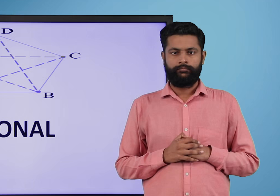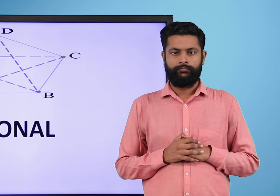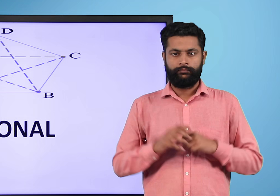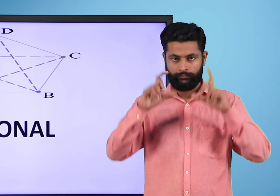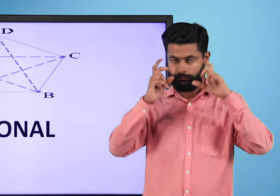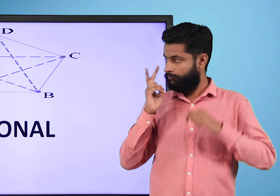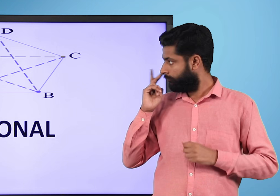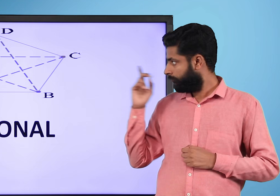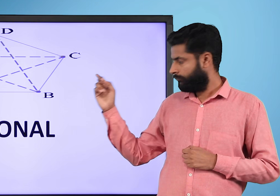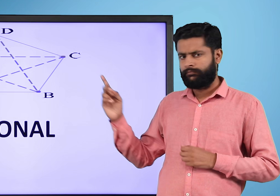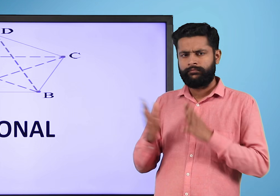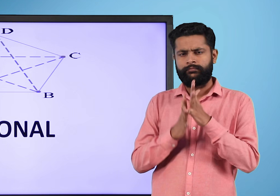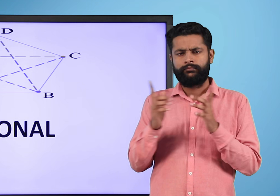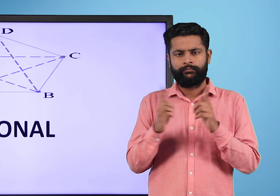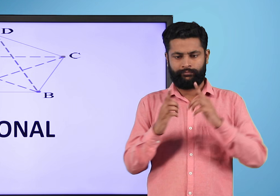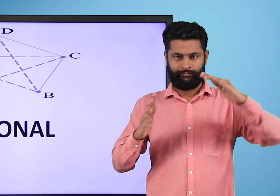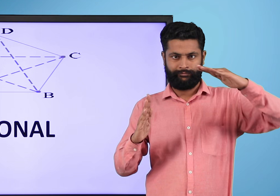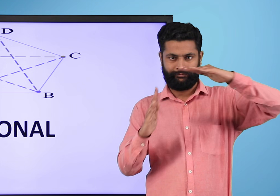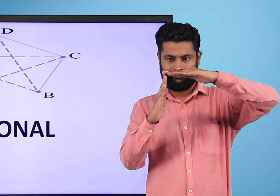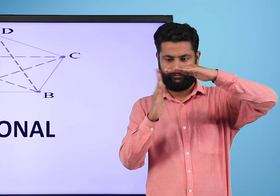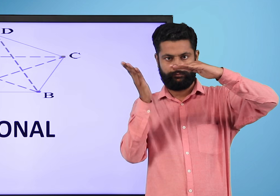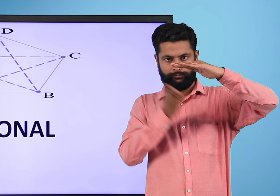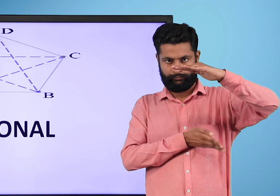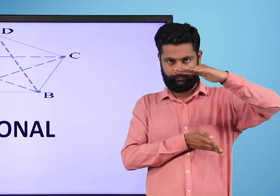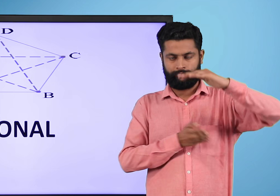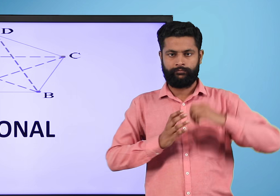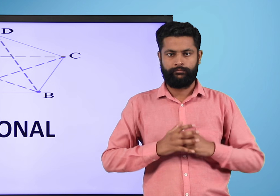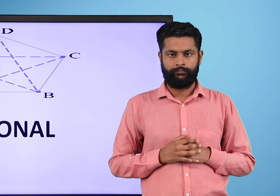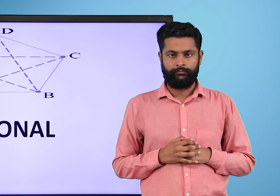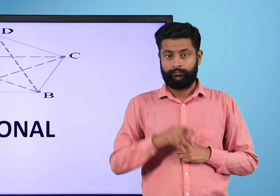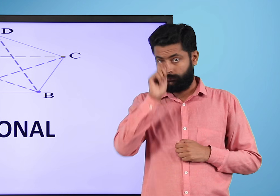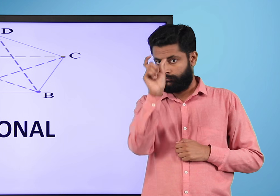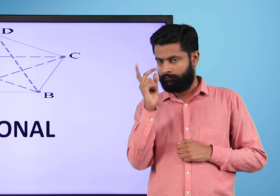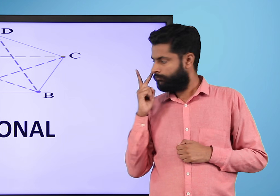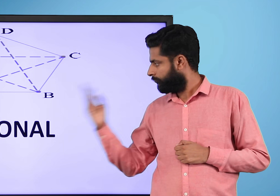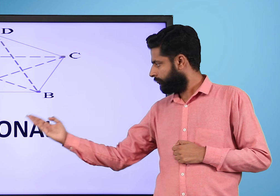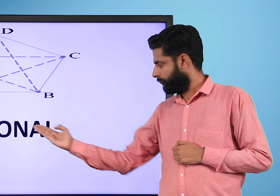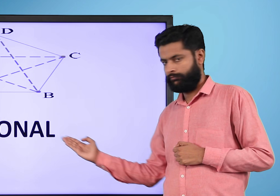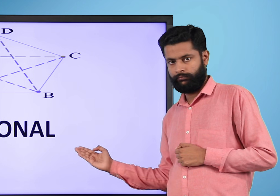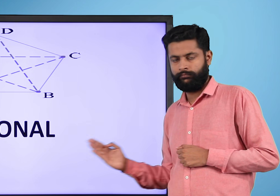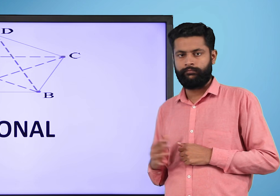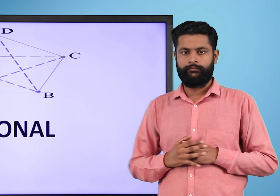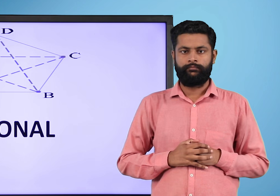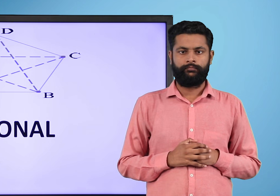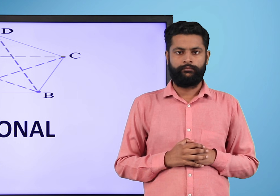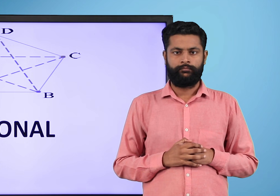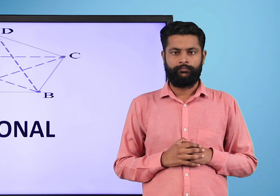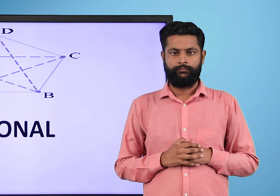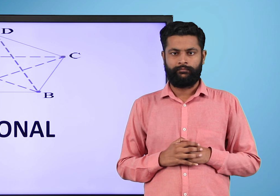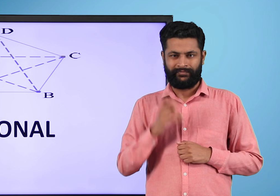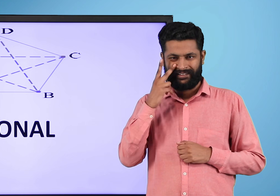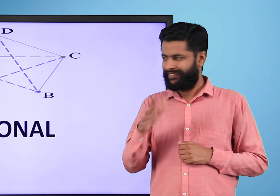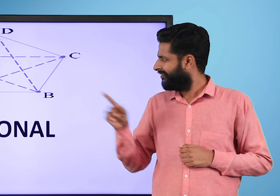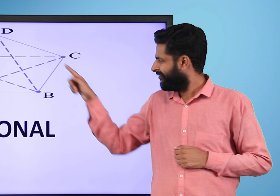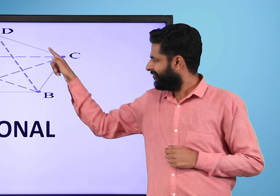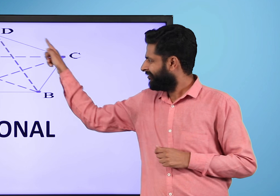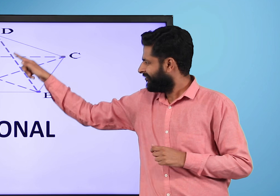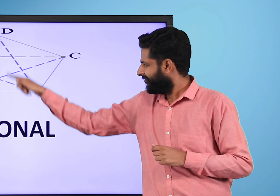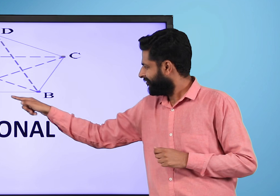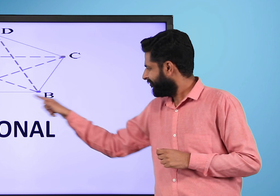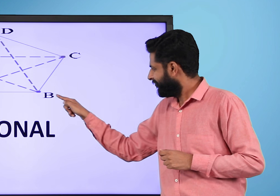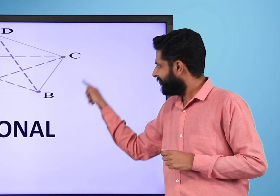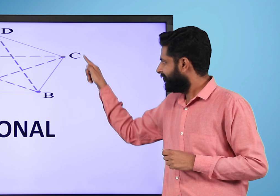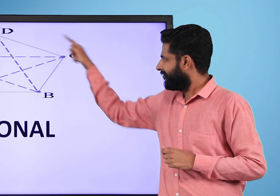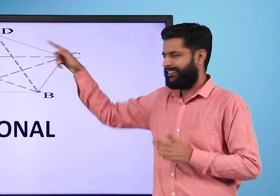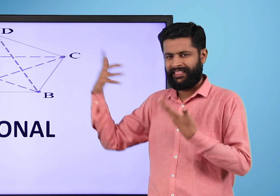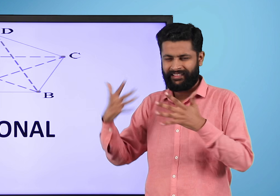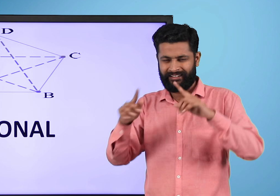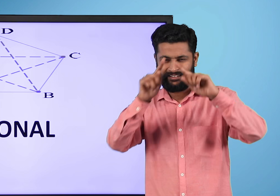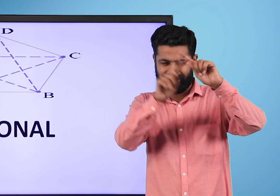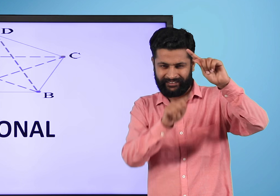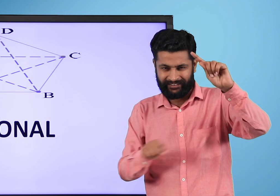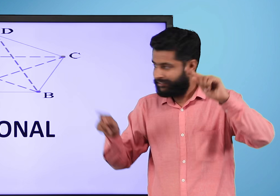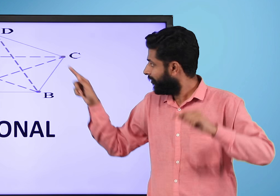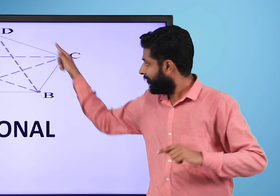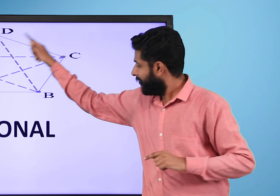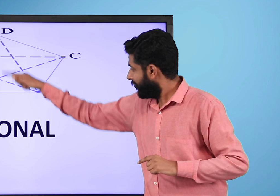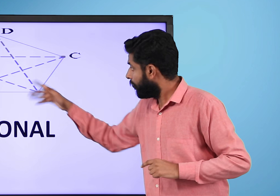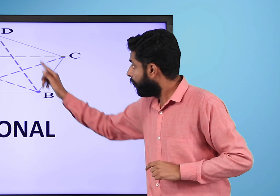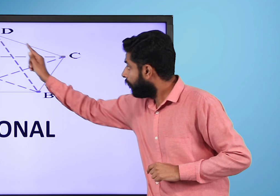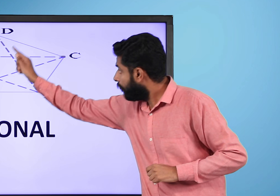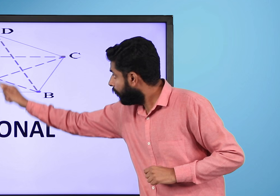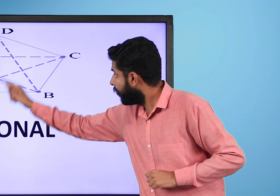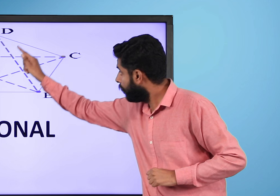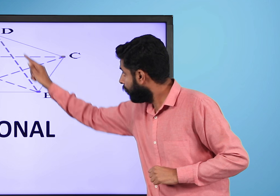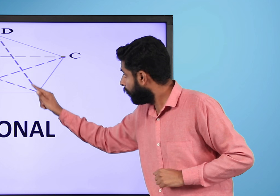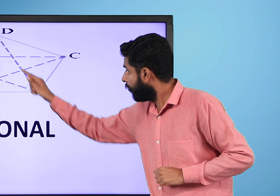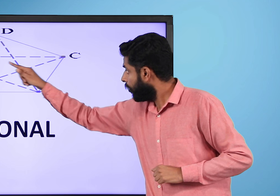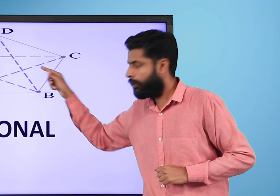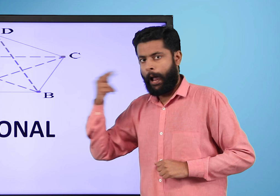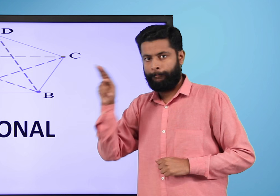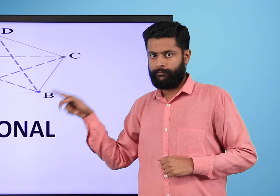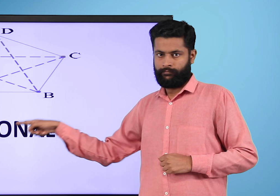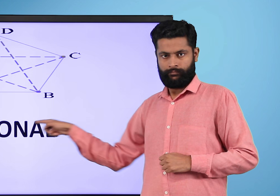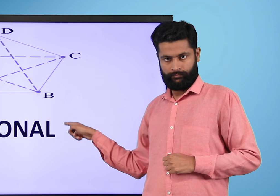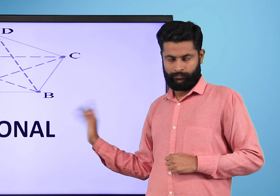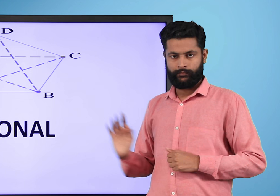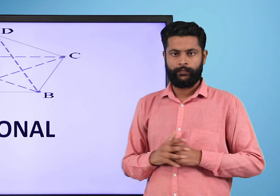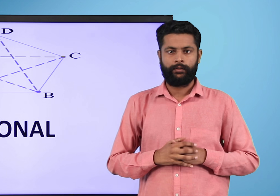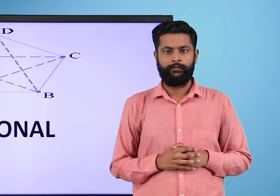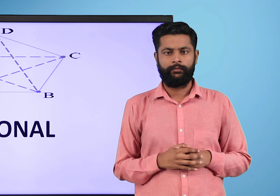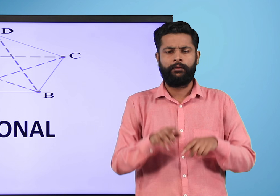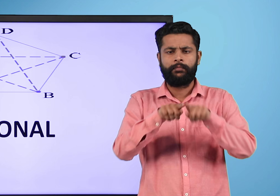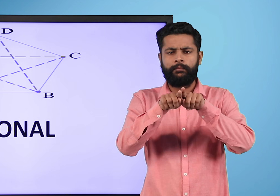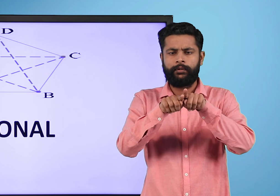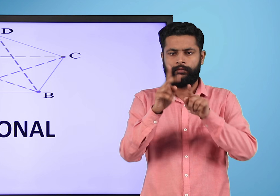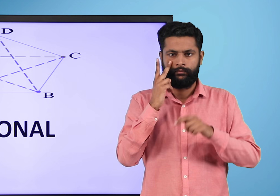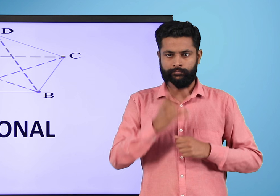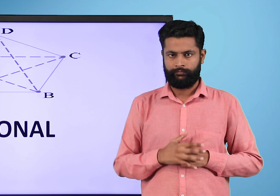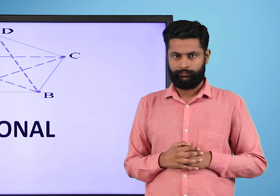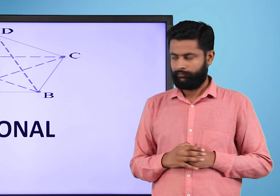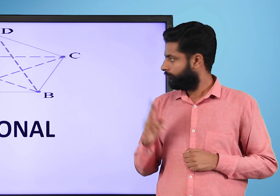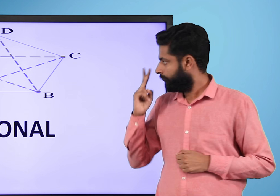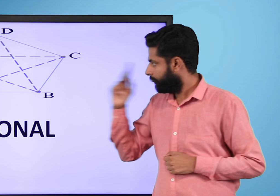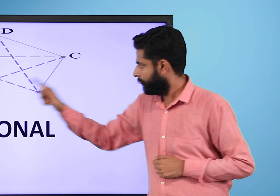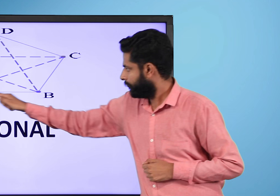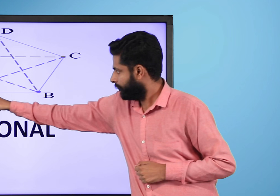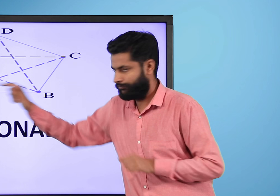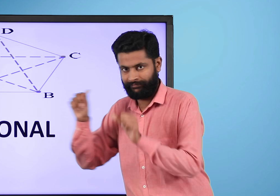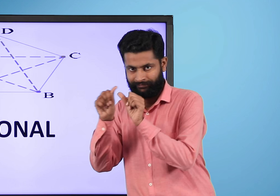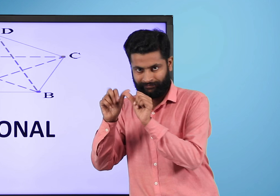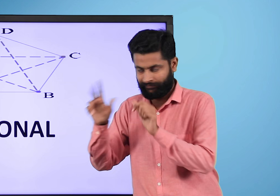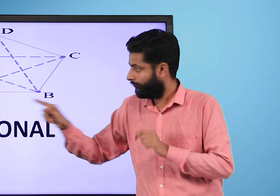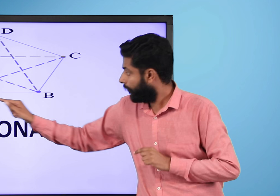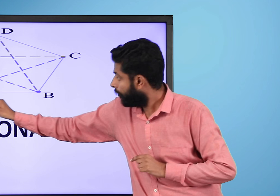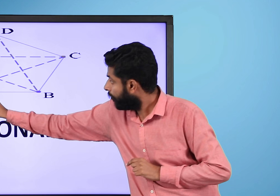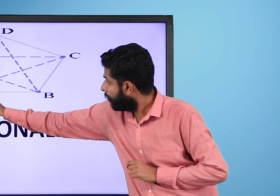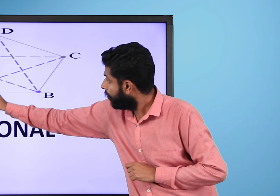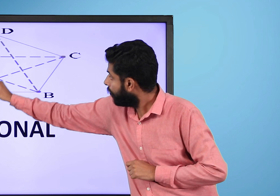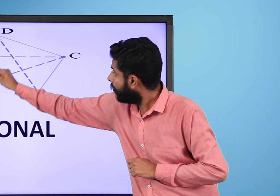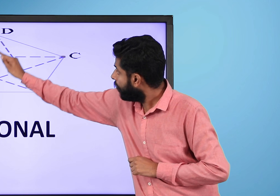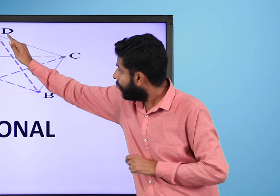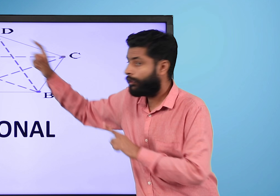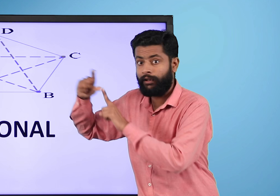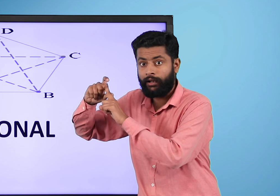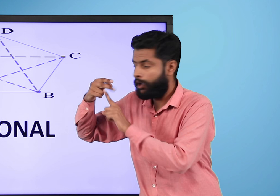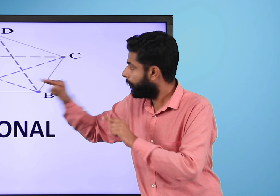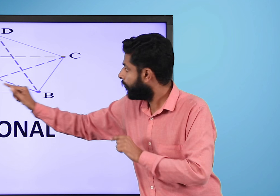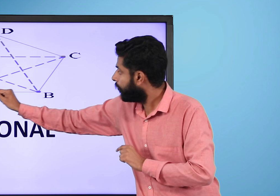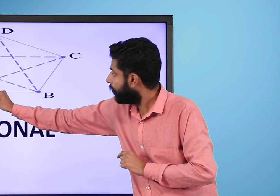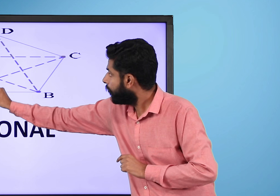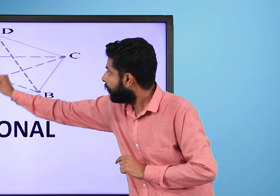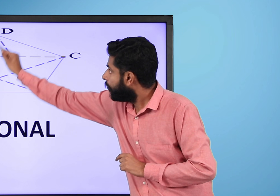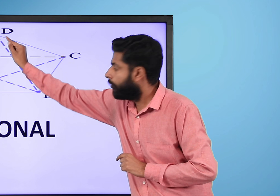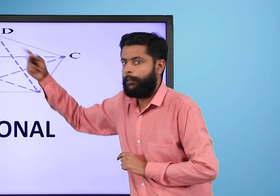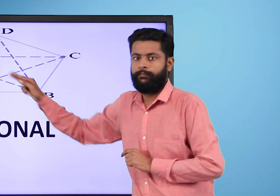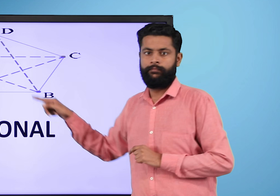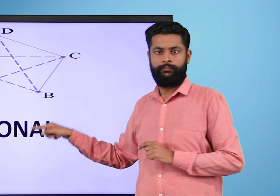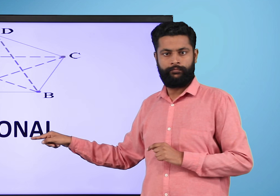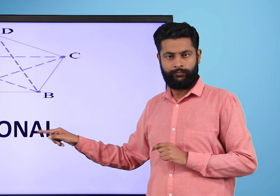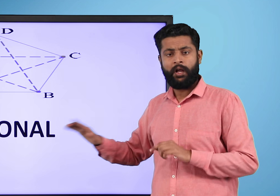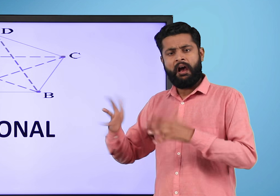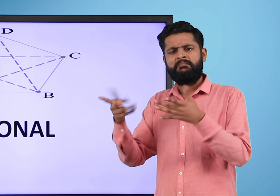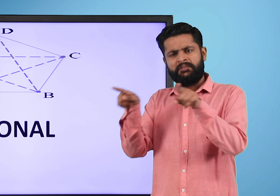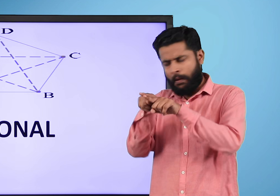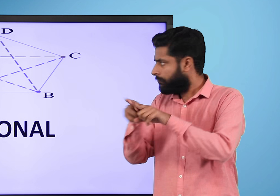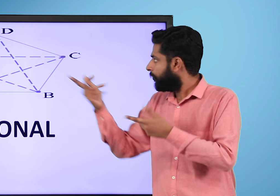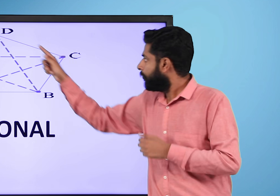Diagonal The join of any two non-adjacent vertices in a polygon is a diagonal. For example, in this figure, A and D are non-adjacent vertices. So the line joining them AD is a diagonal.